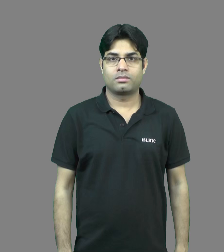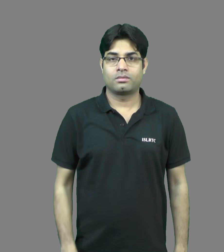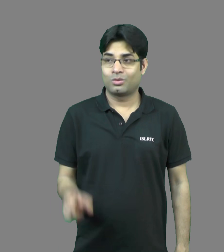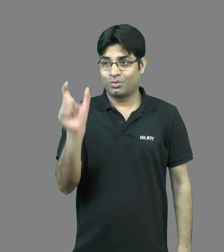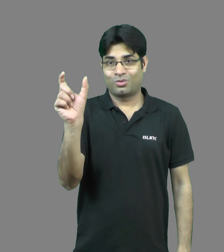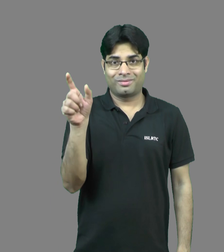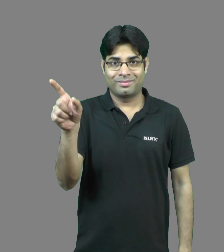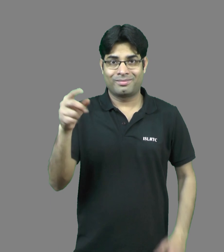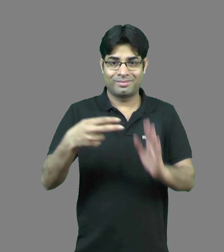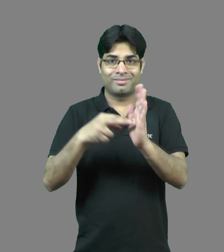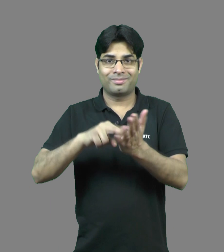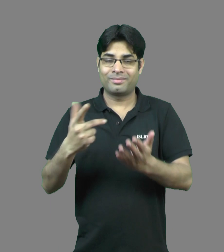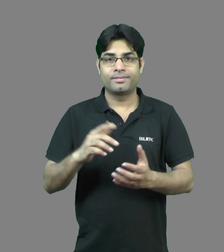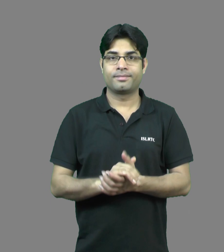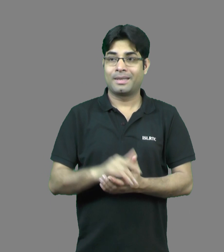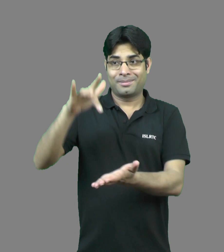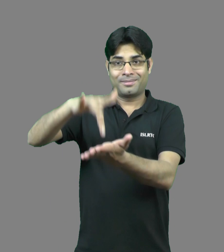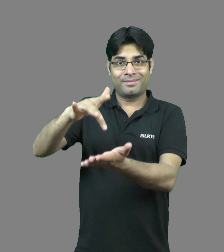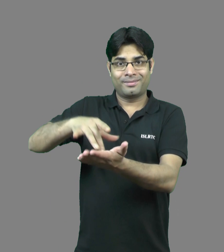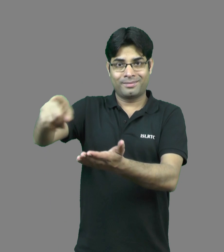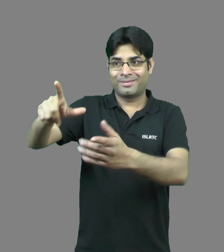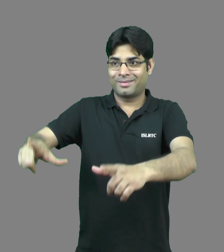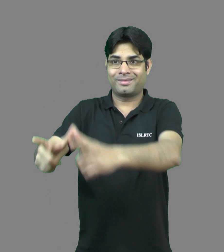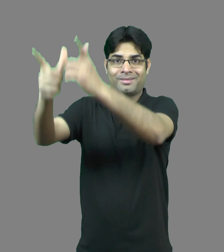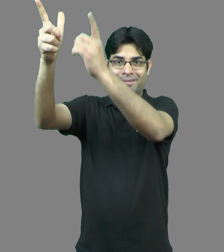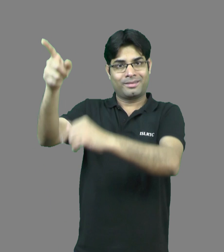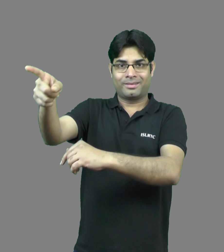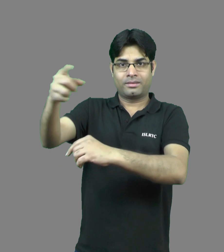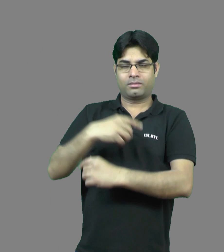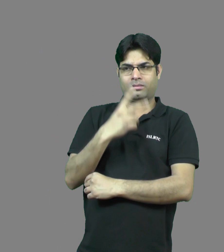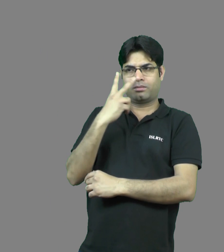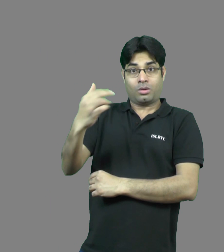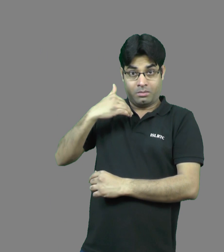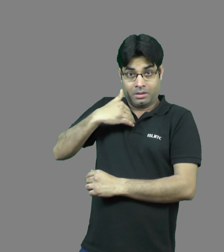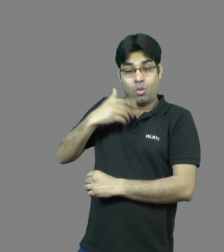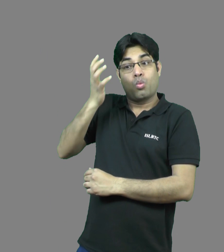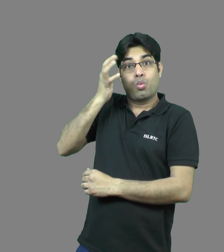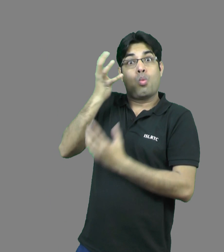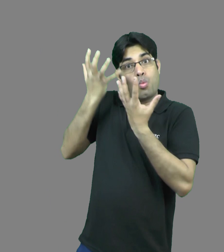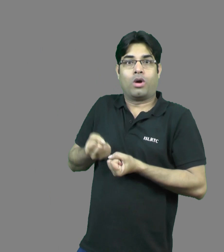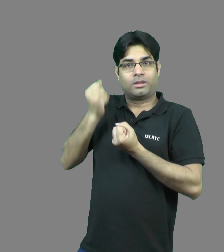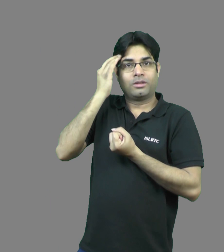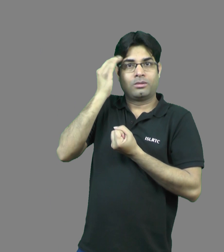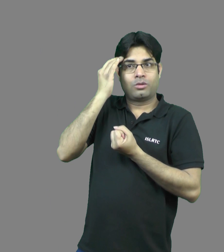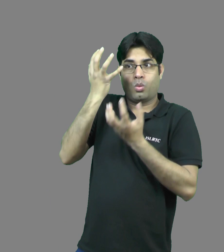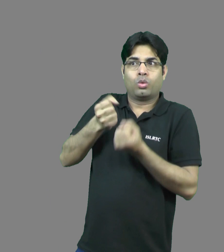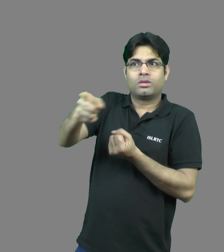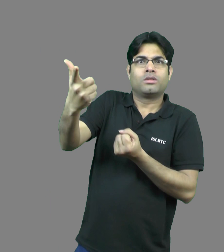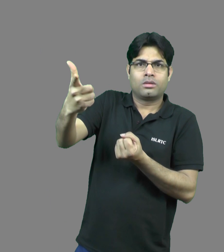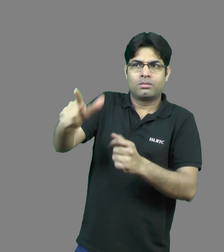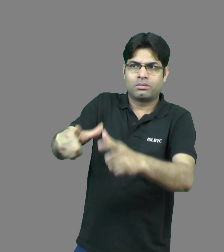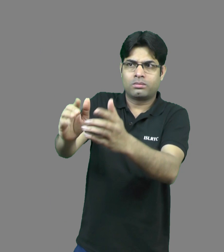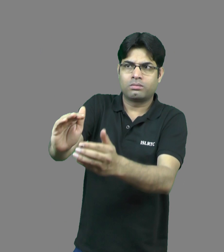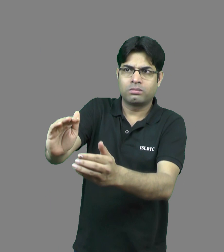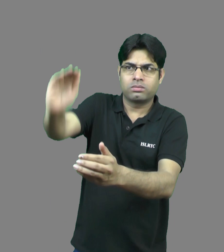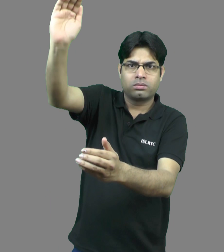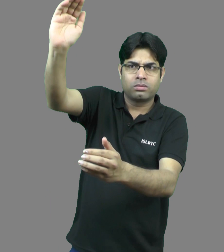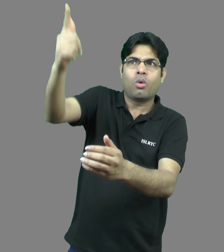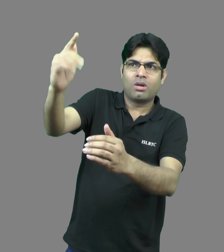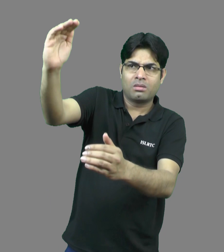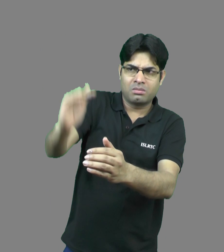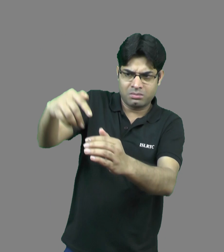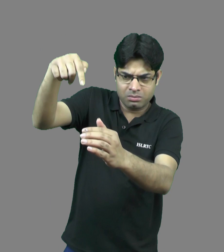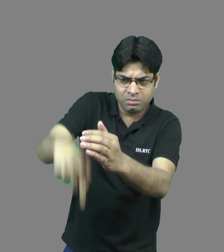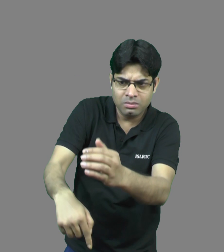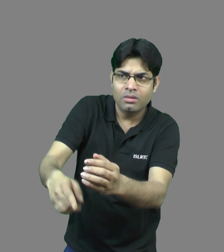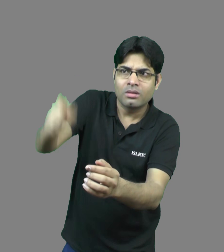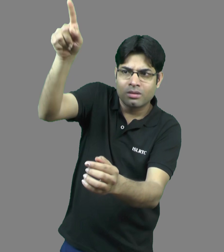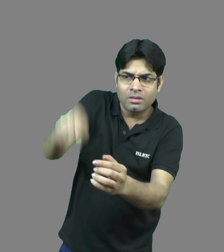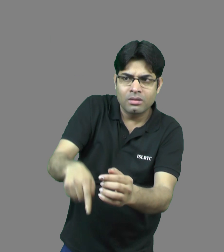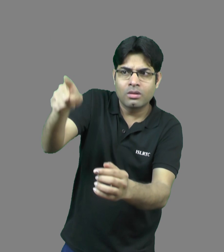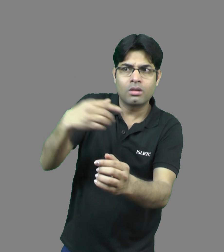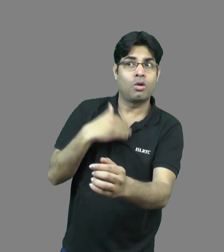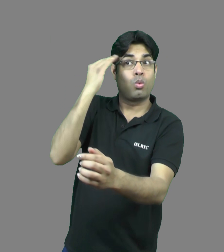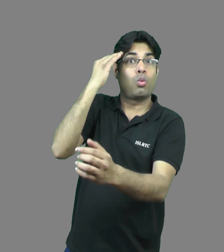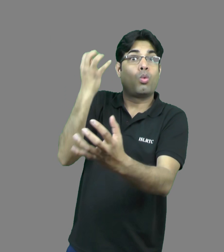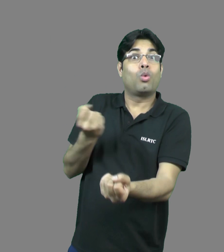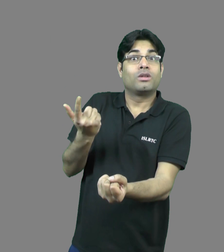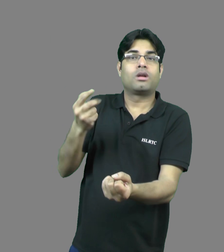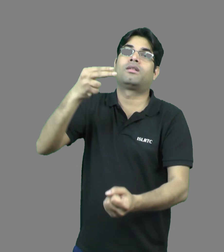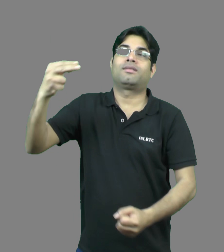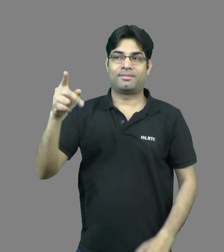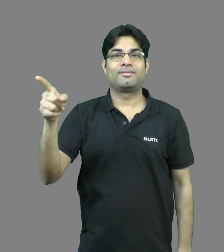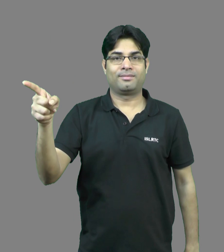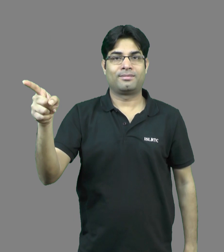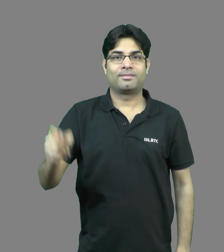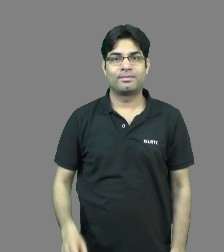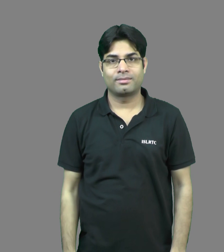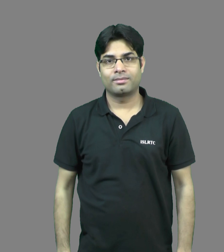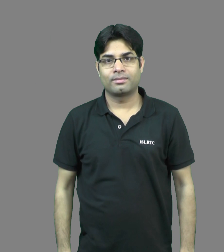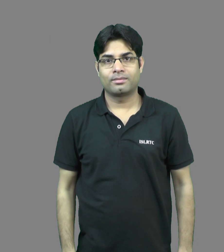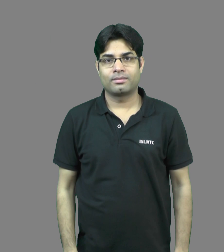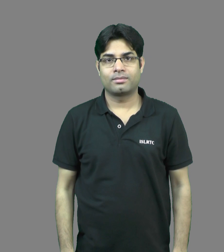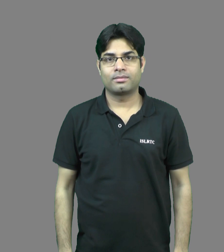Station